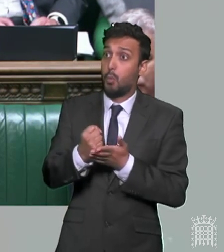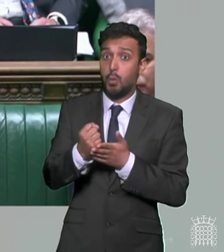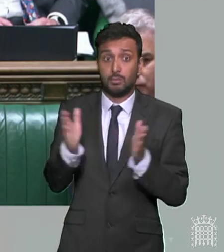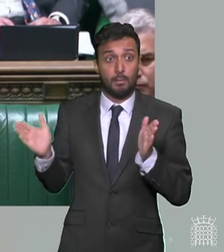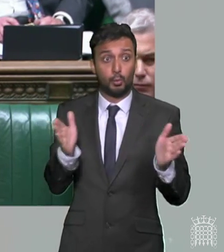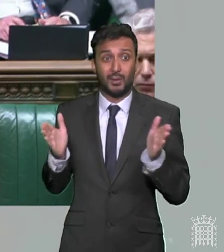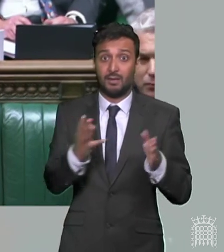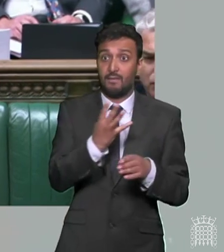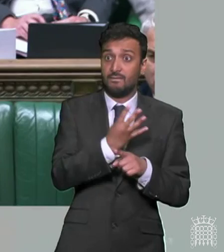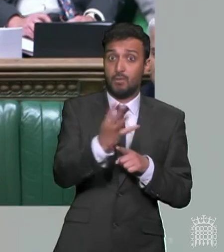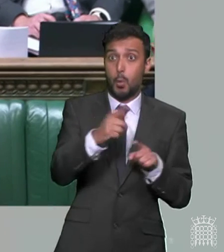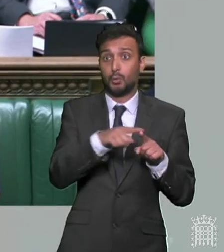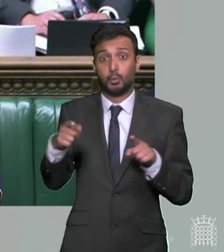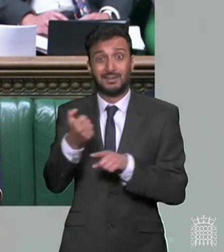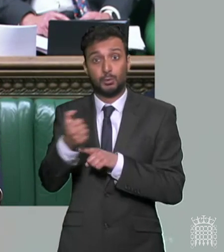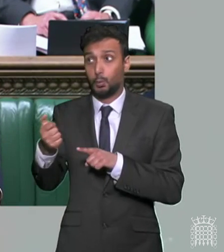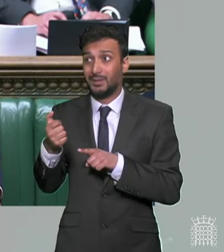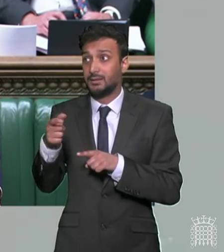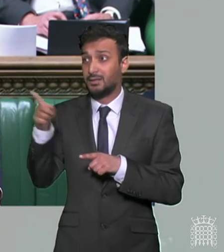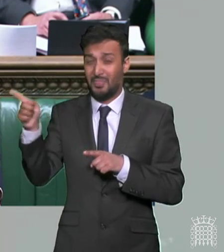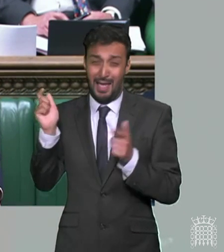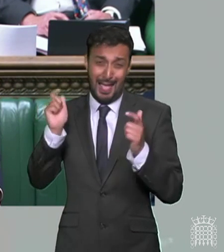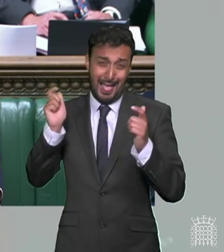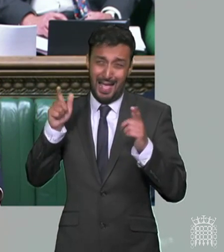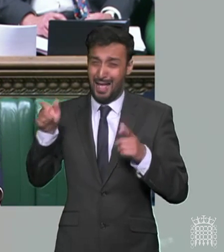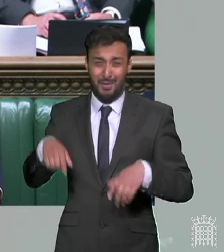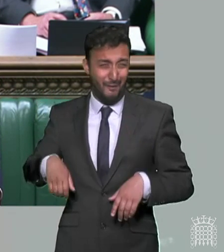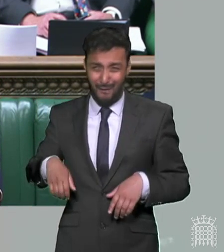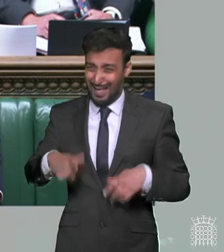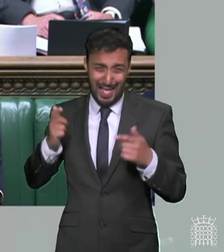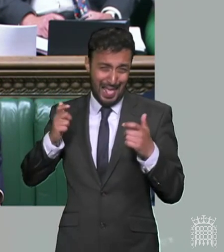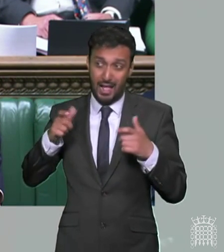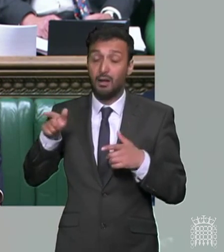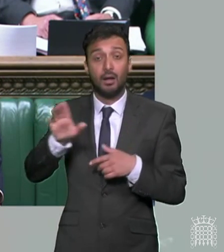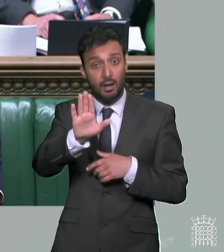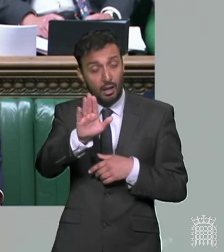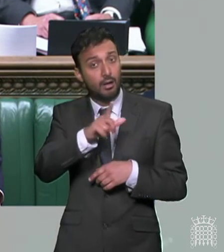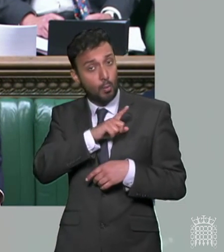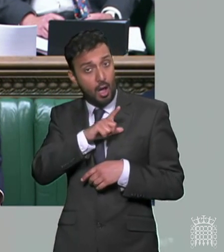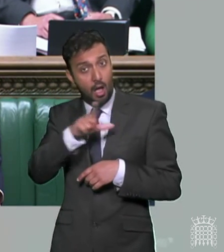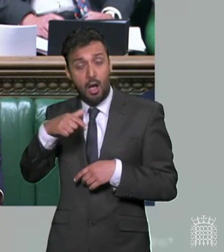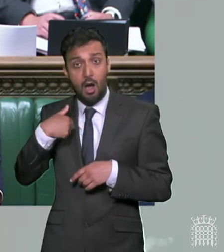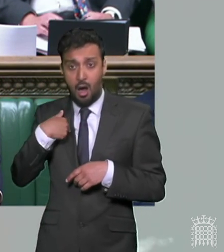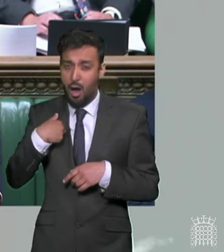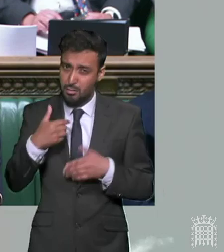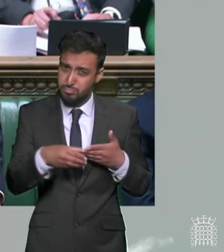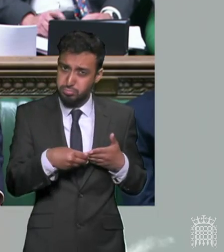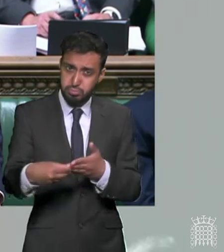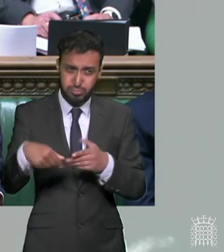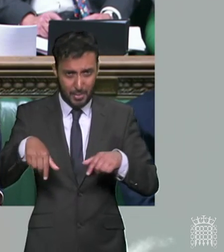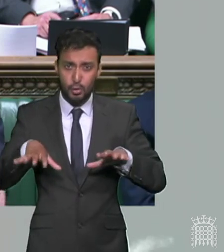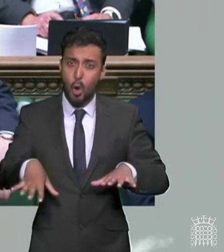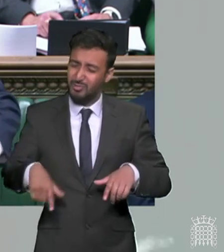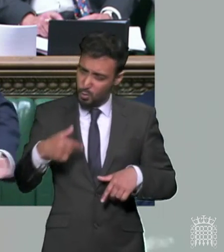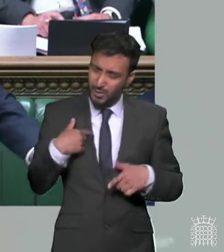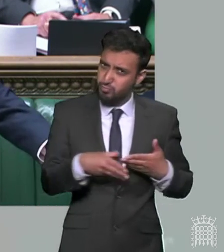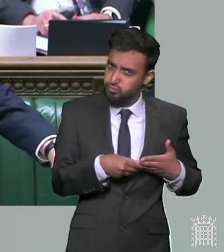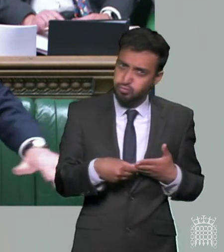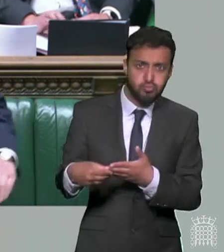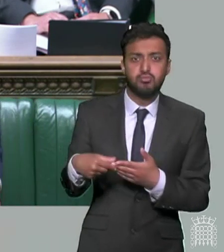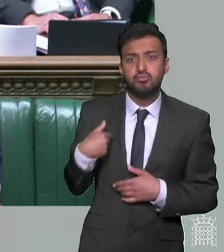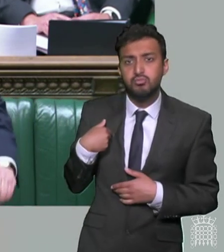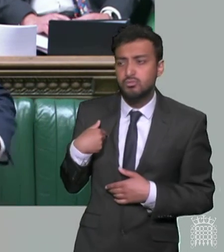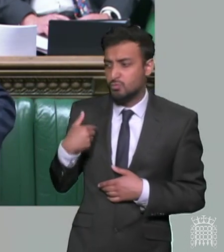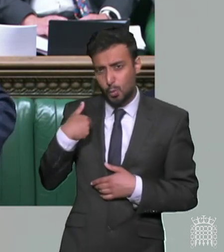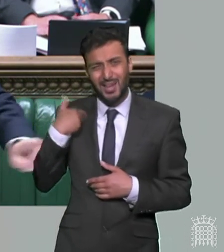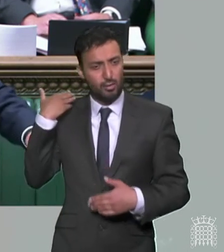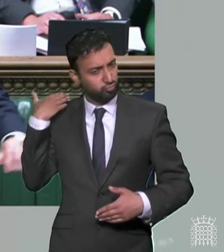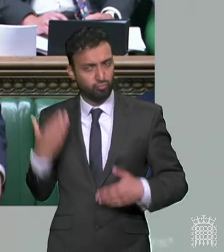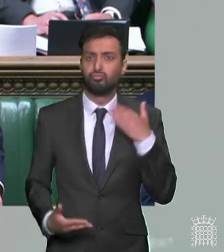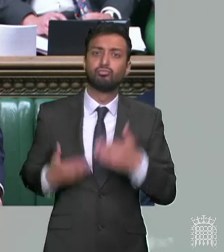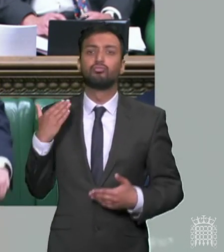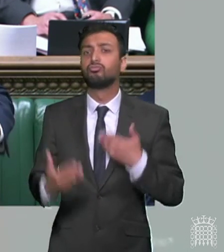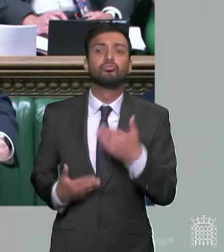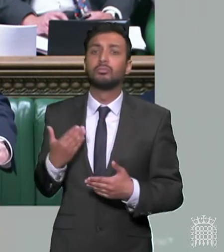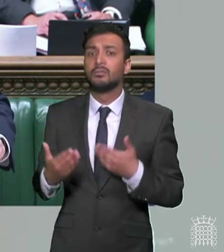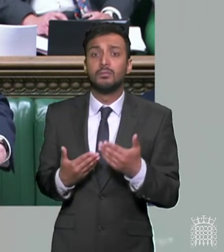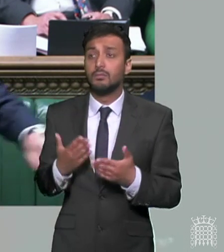That is because we are driving the leadership of this country and we are getting things done that would never have been possible if we had listened to the Opposition.